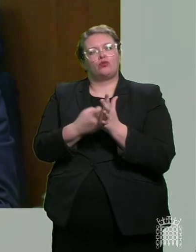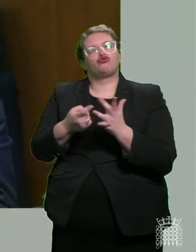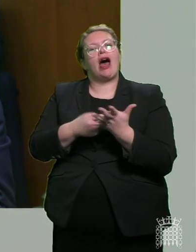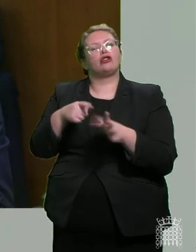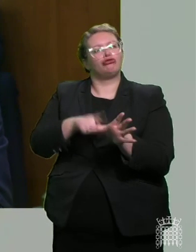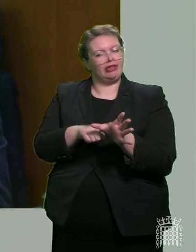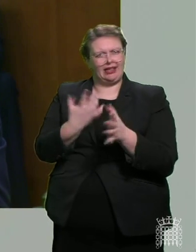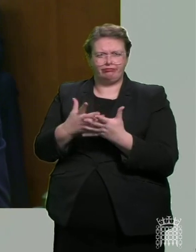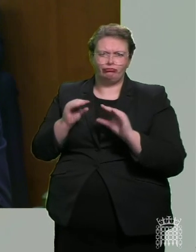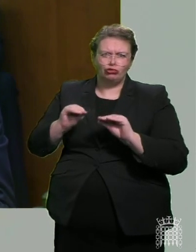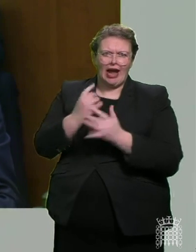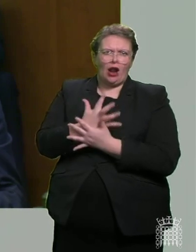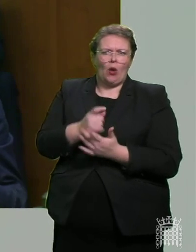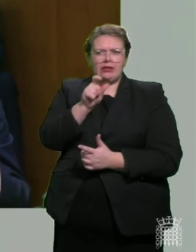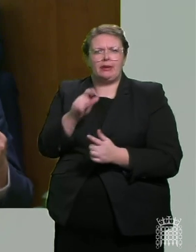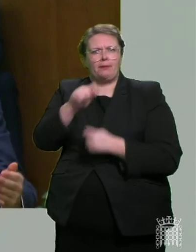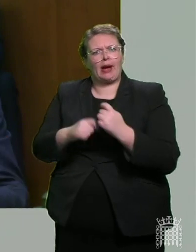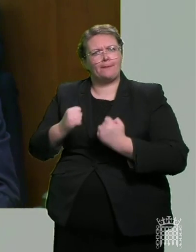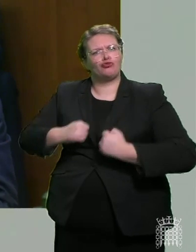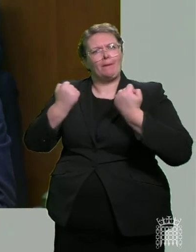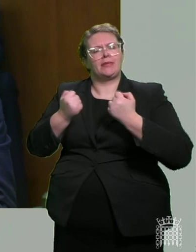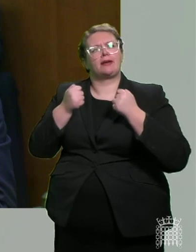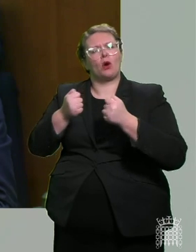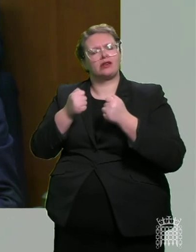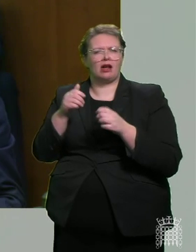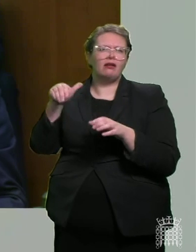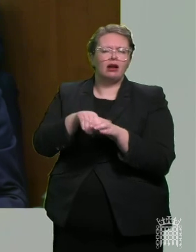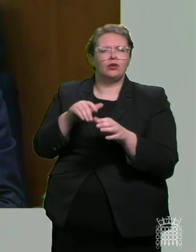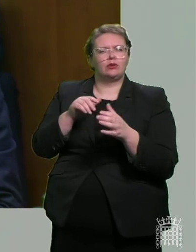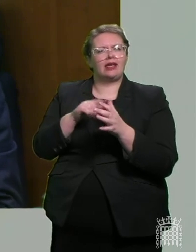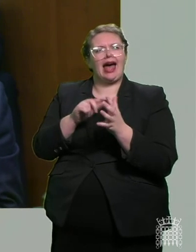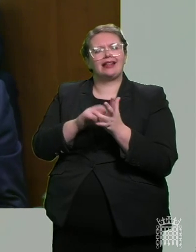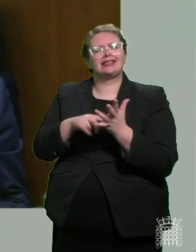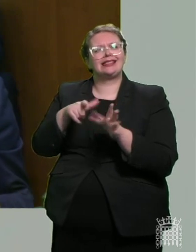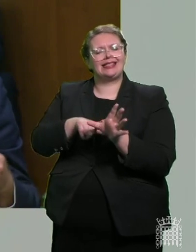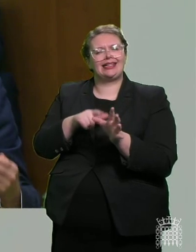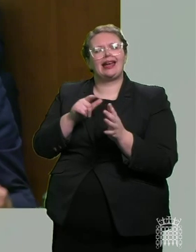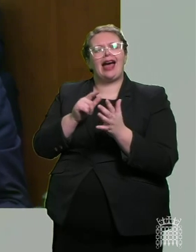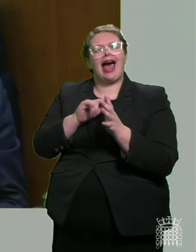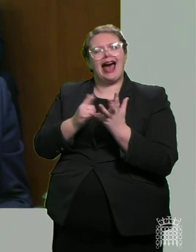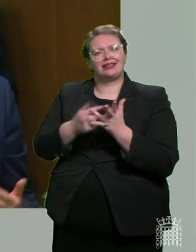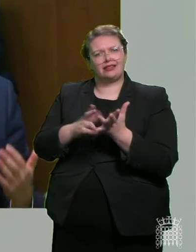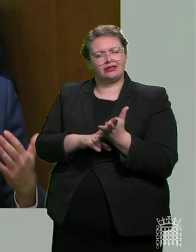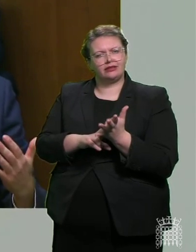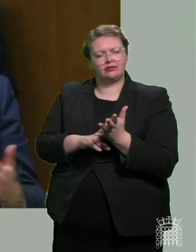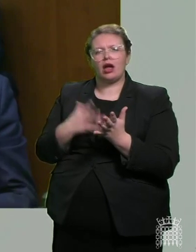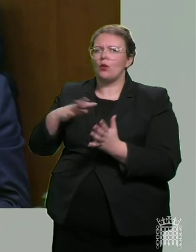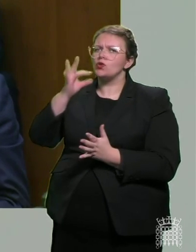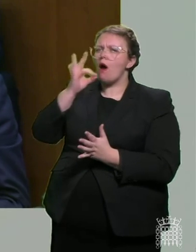I repeat what someone has to do if they want to come into this country from abroad.